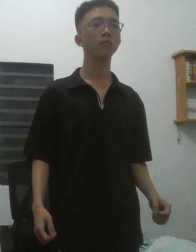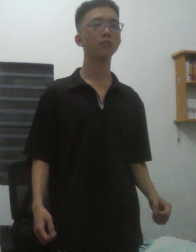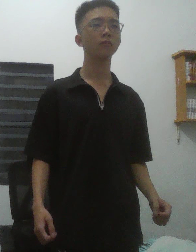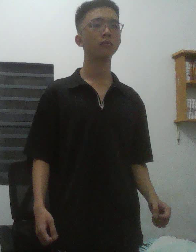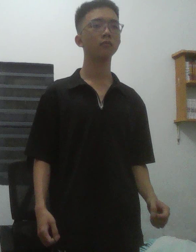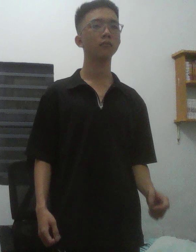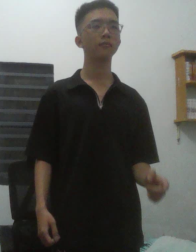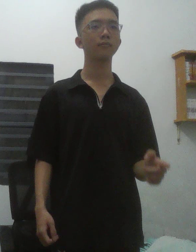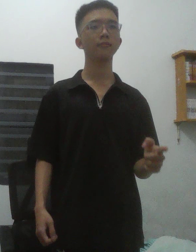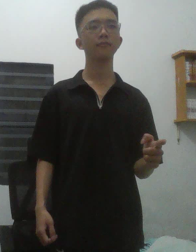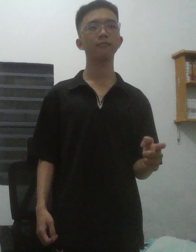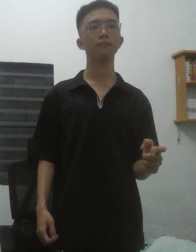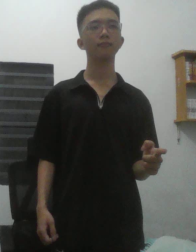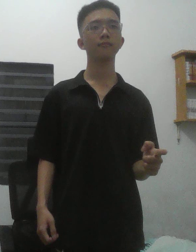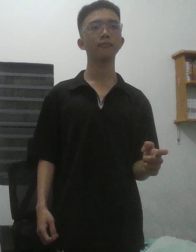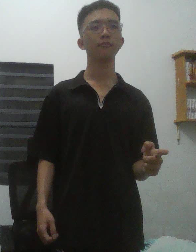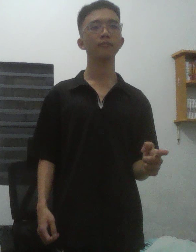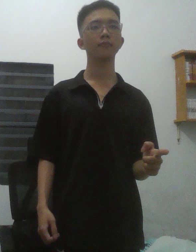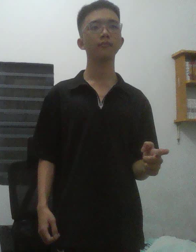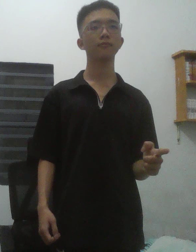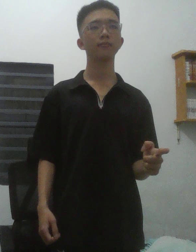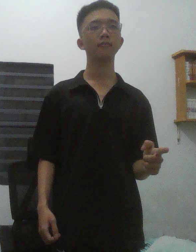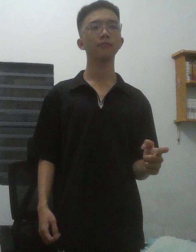ban